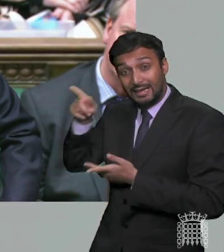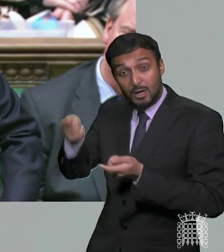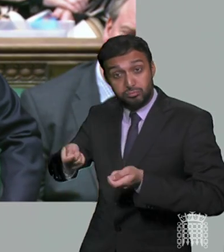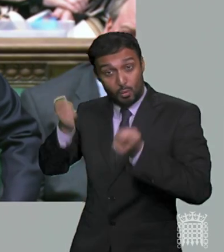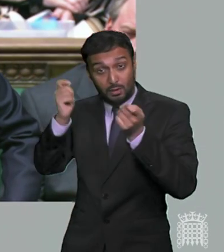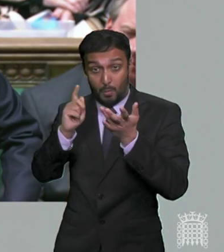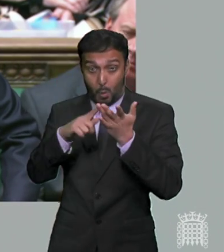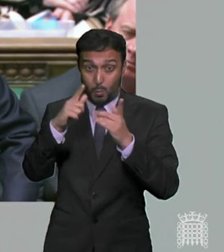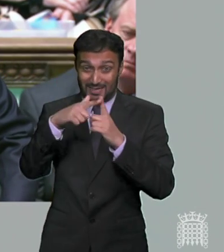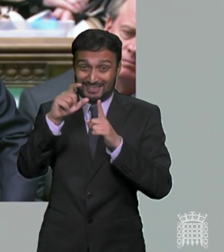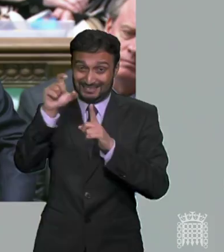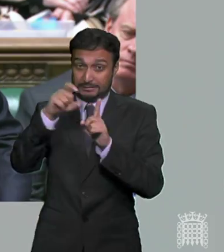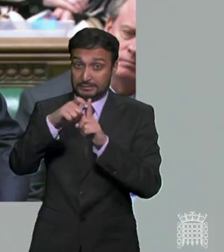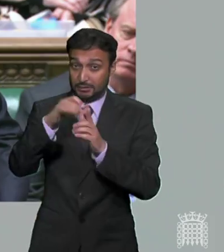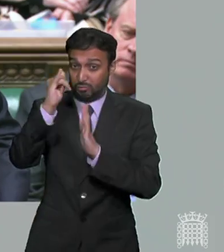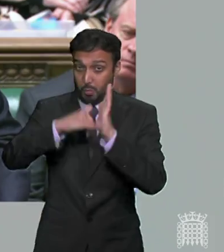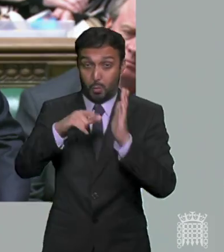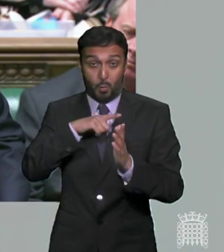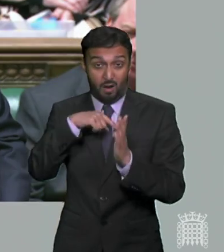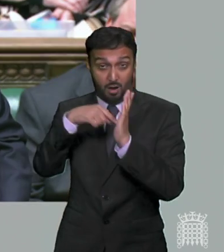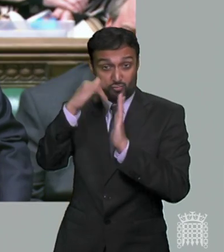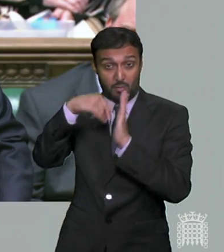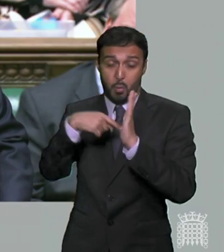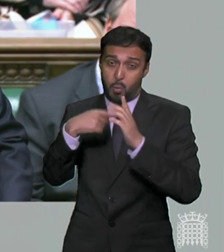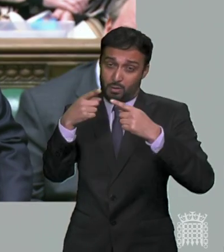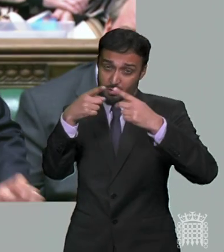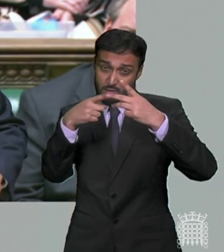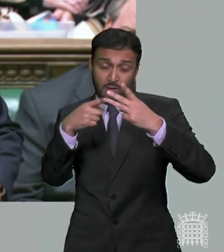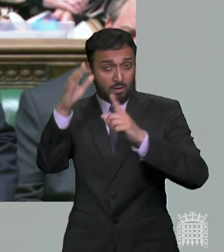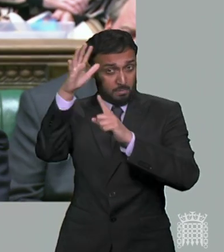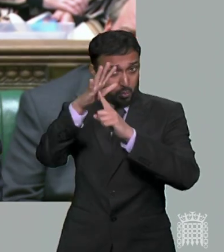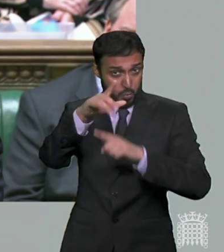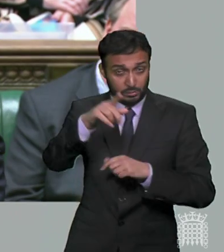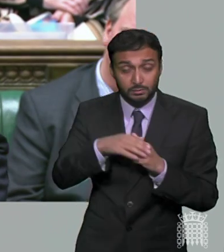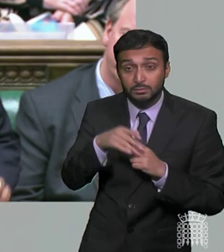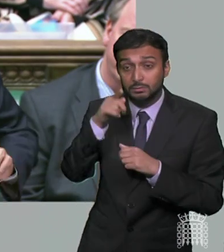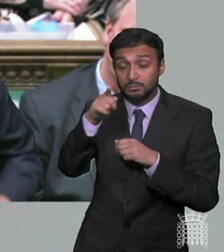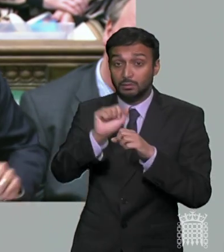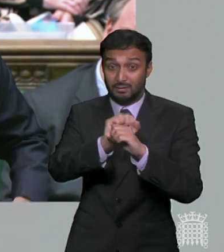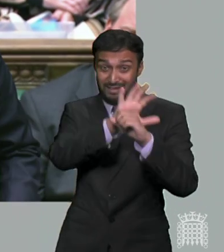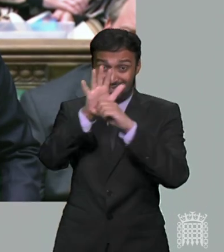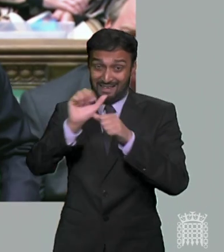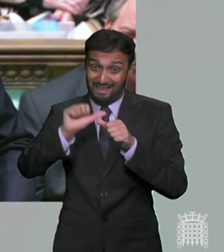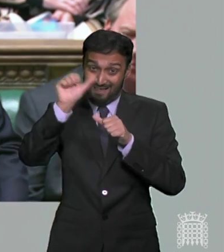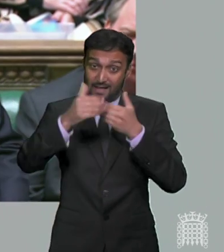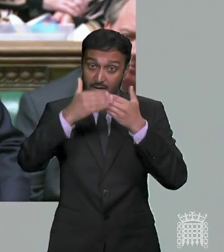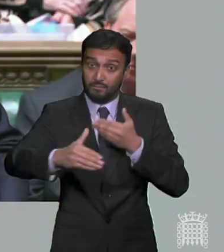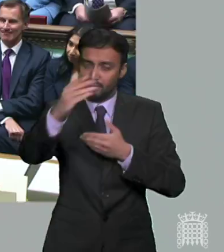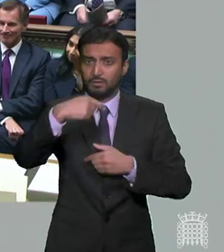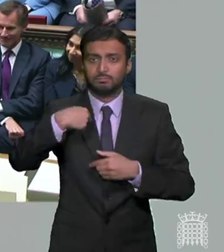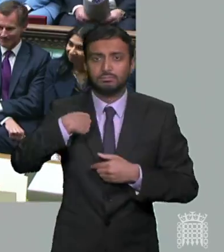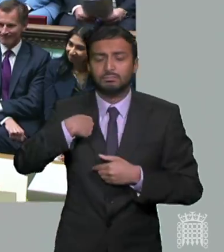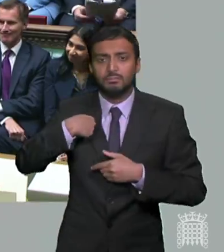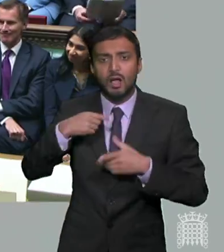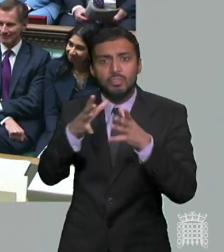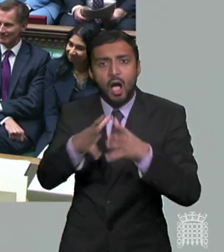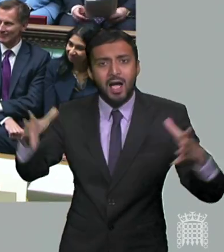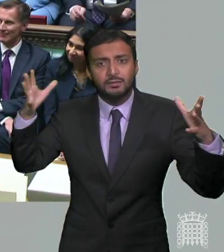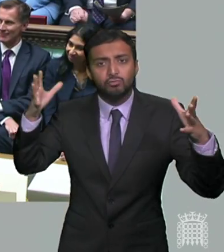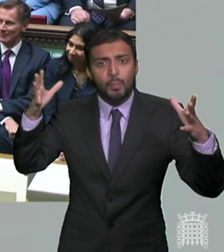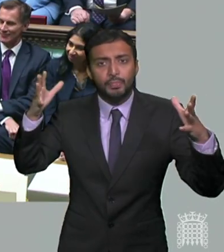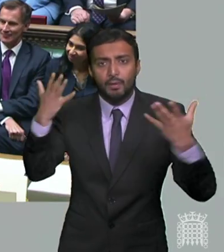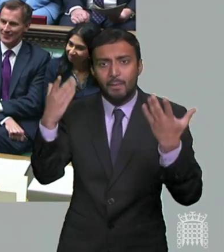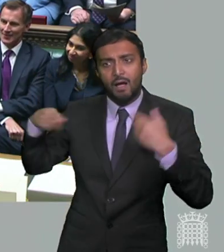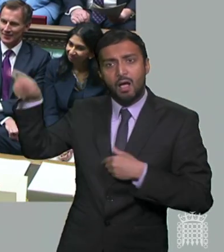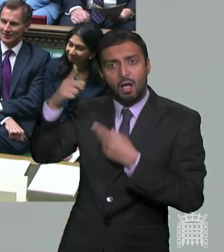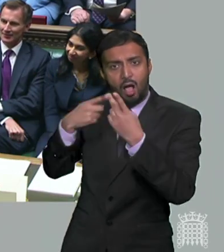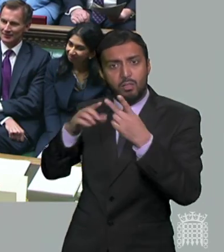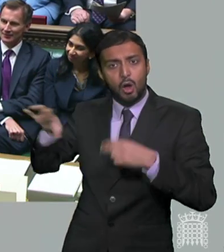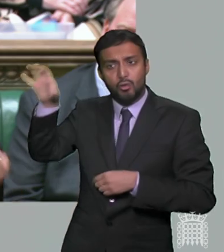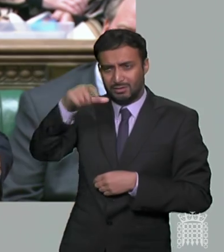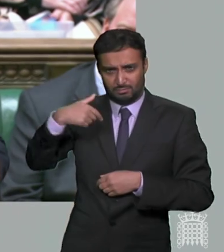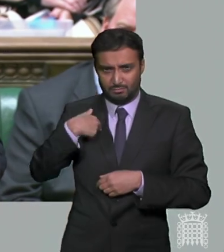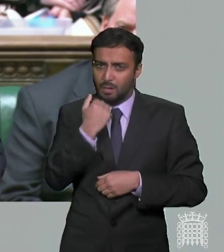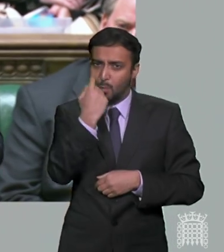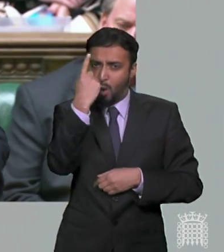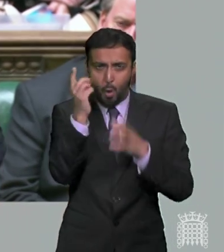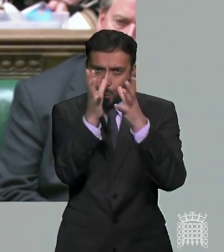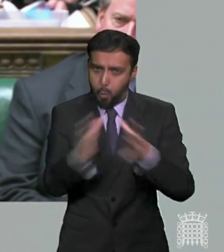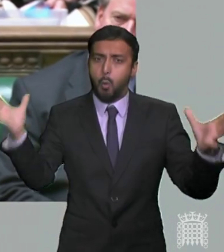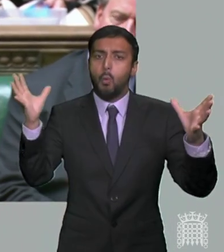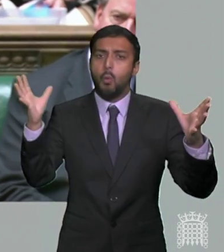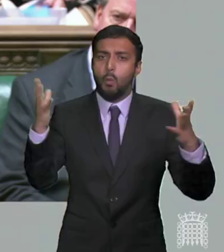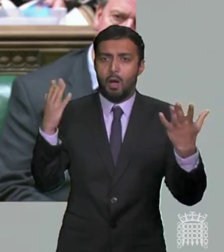First, it made the point that in the years following the pandemic we are projected to have almost the highest growth among our peer countries.